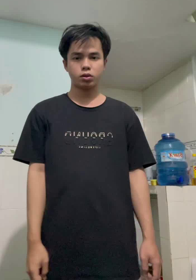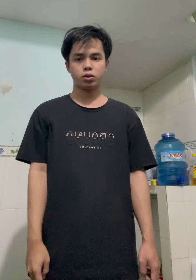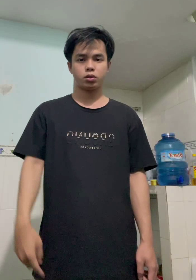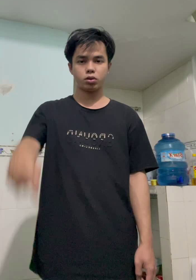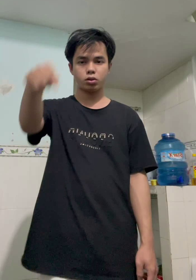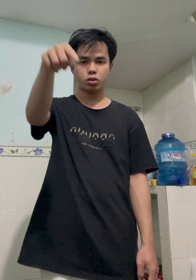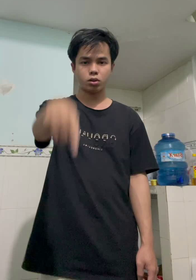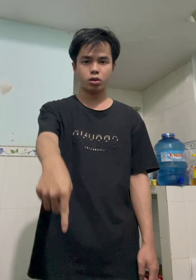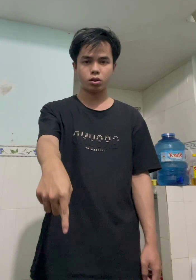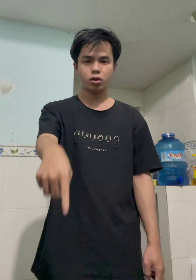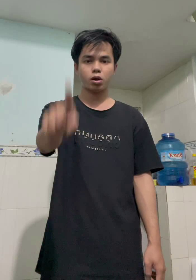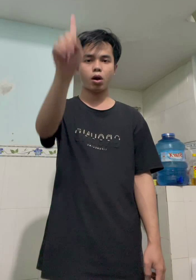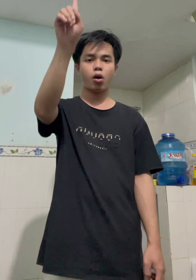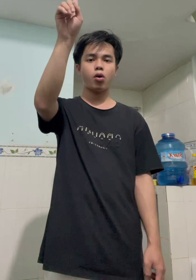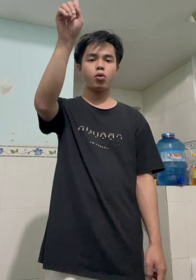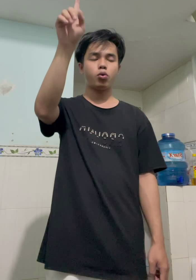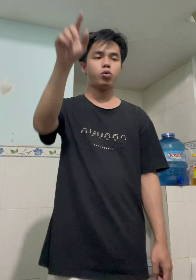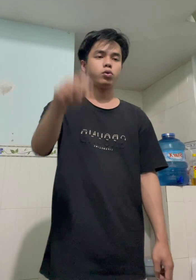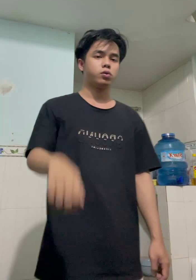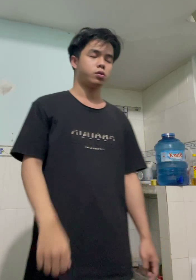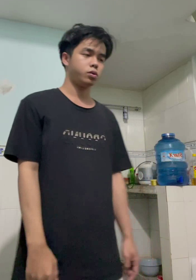di dau